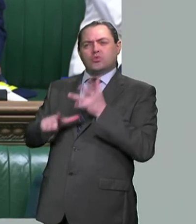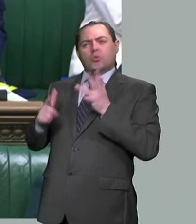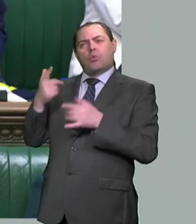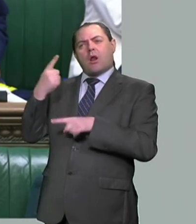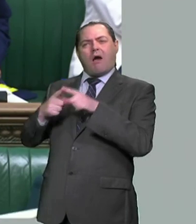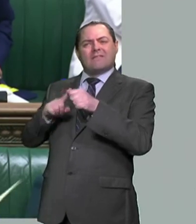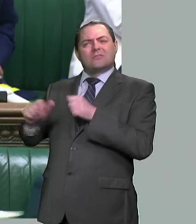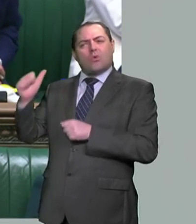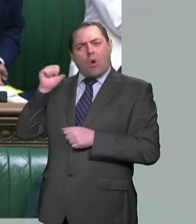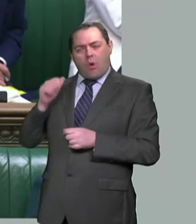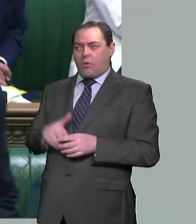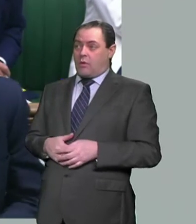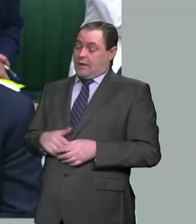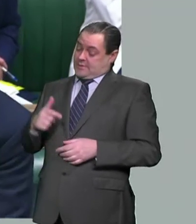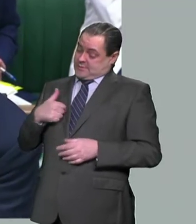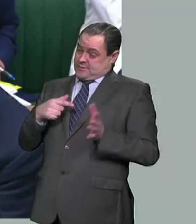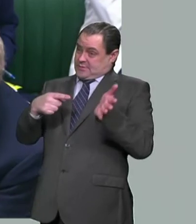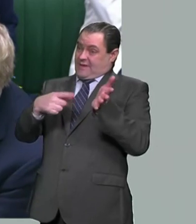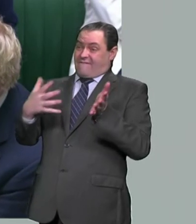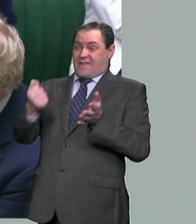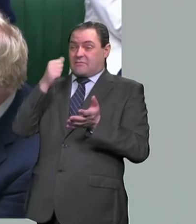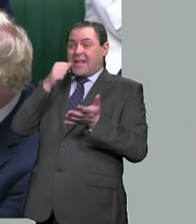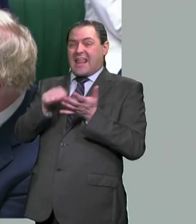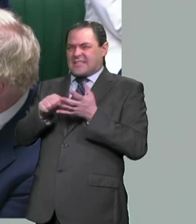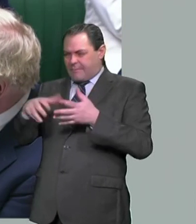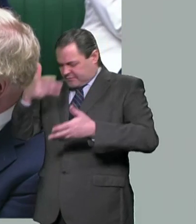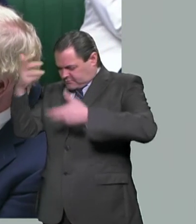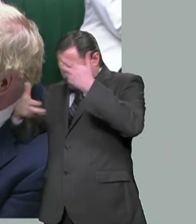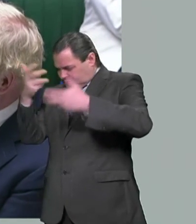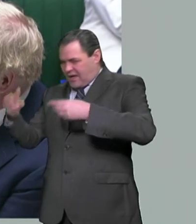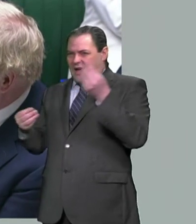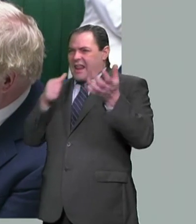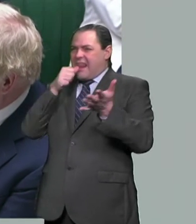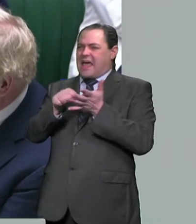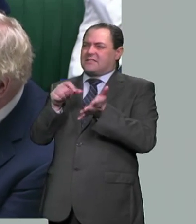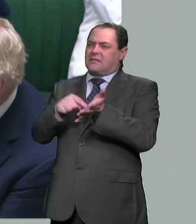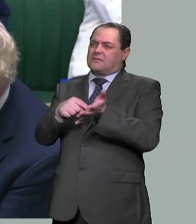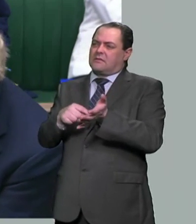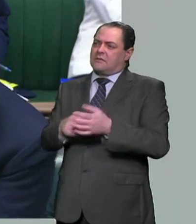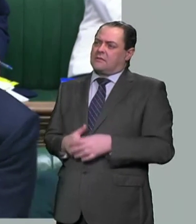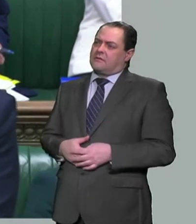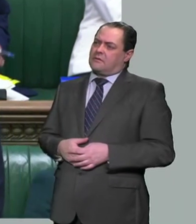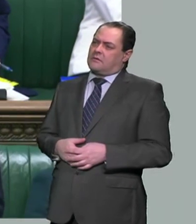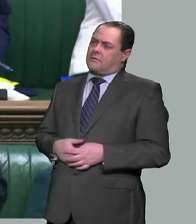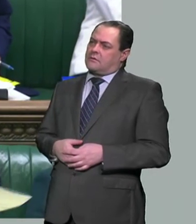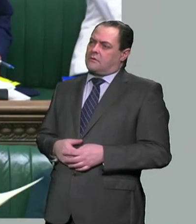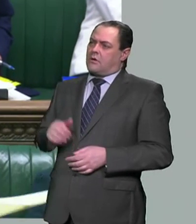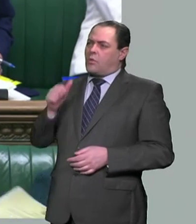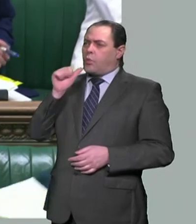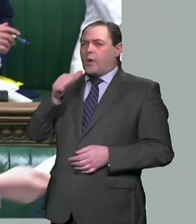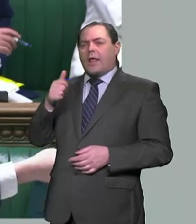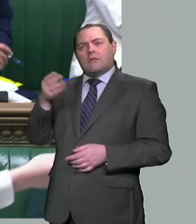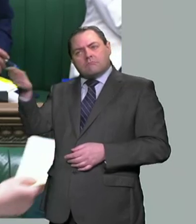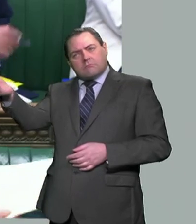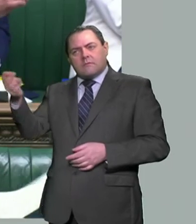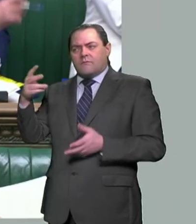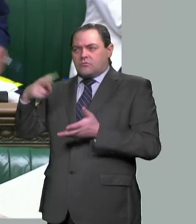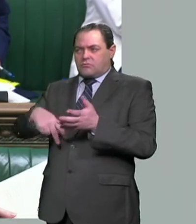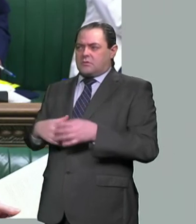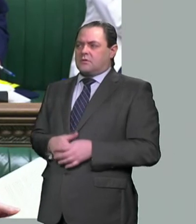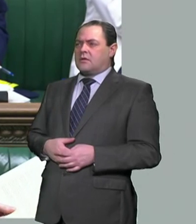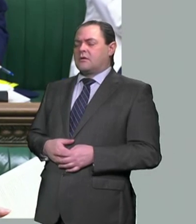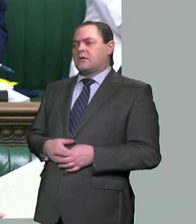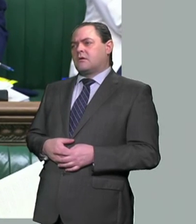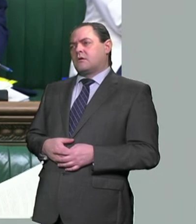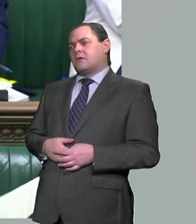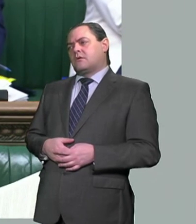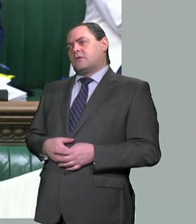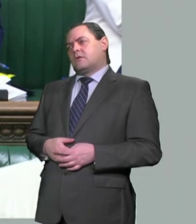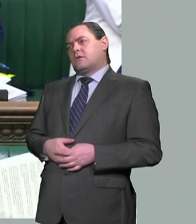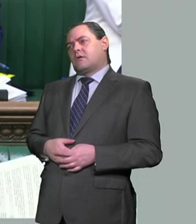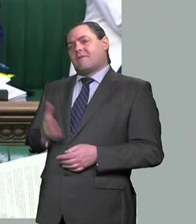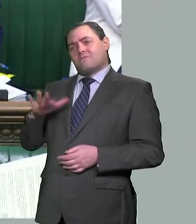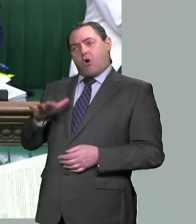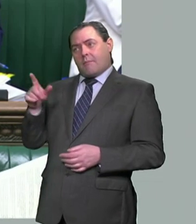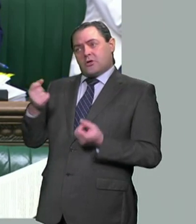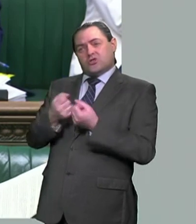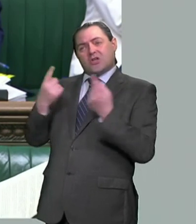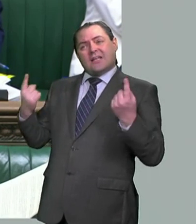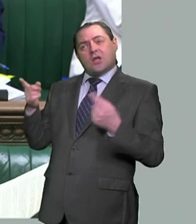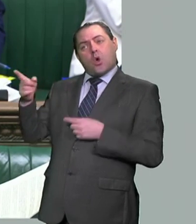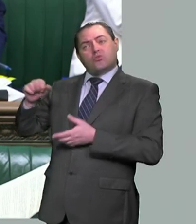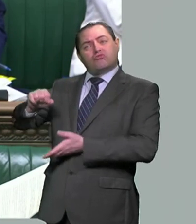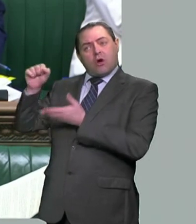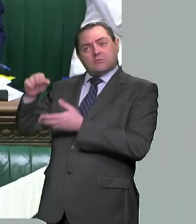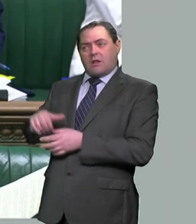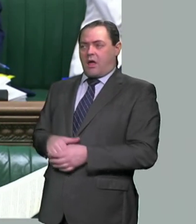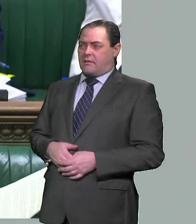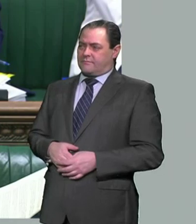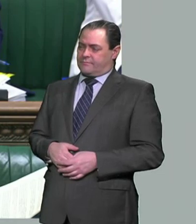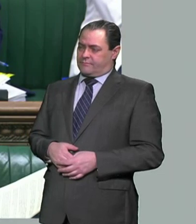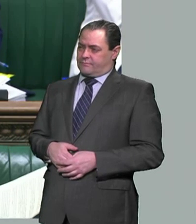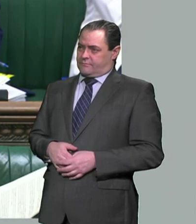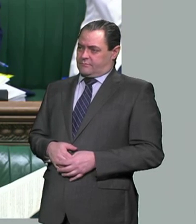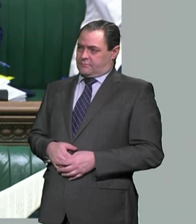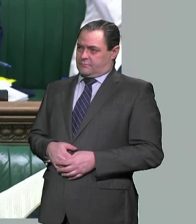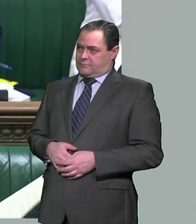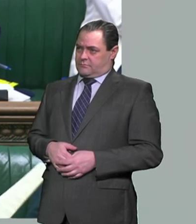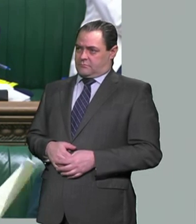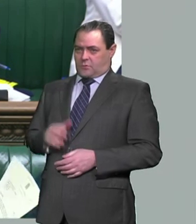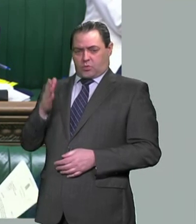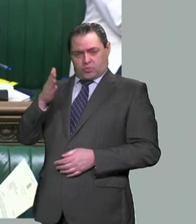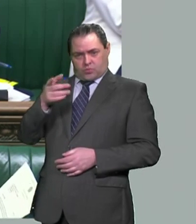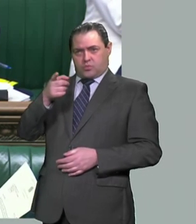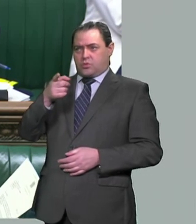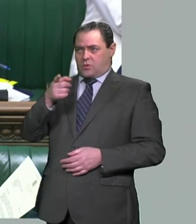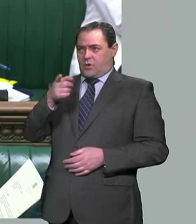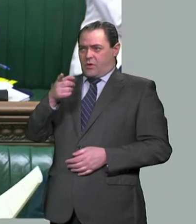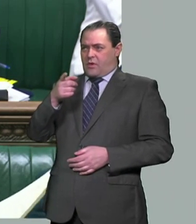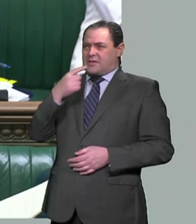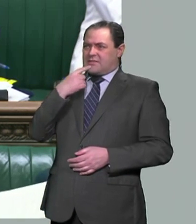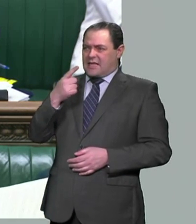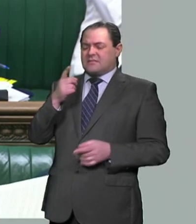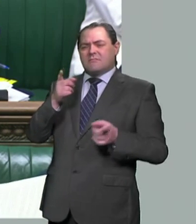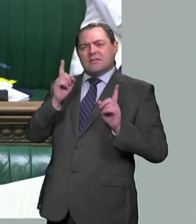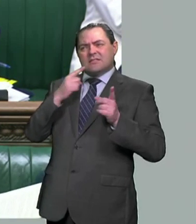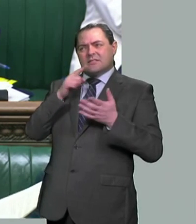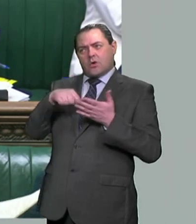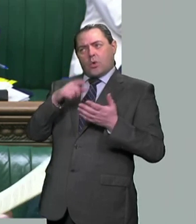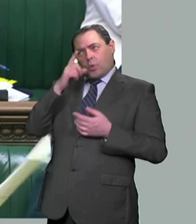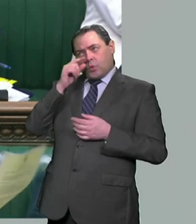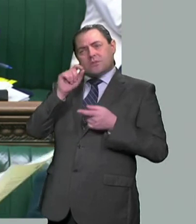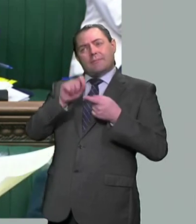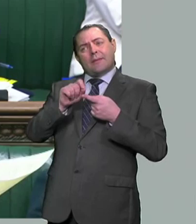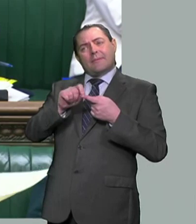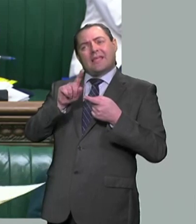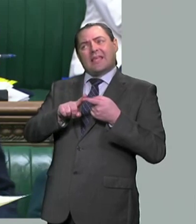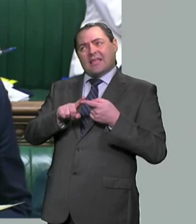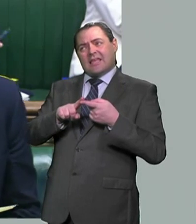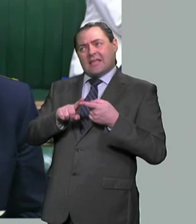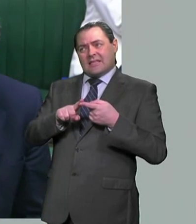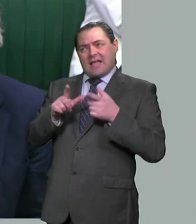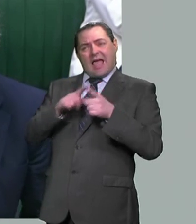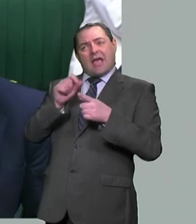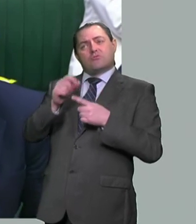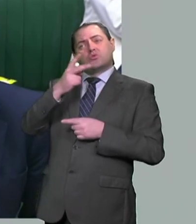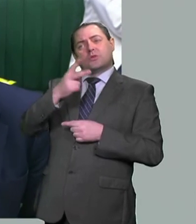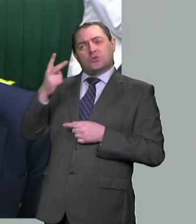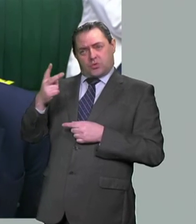Mr Speaker, it so happens that I have been rustling in my notes and I have found a letter dated 22 April 2020—which I will place for your convenience in the Library of the House—from the shadow Chancellor, the honourable Member for Leeds West , to the Secretary of State for Levelling Up, Housing and Communities, my right honourable Friend